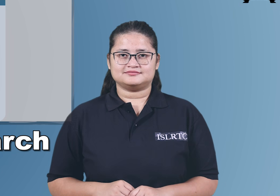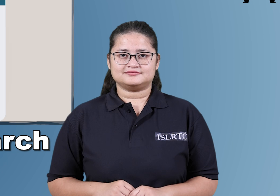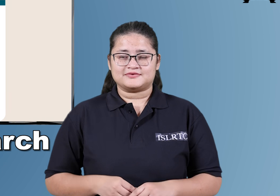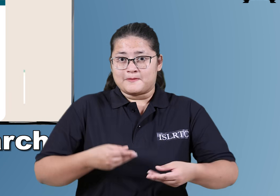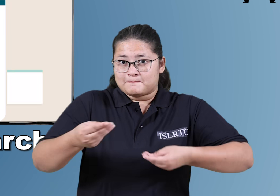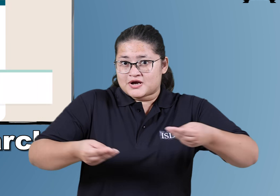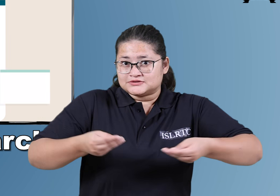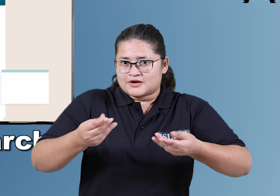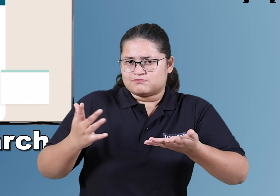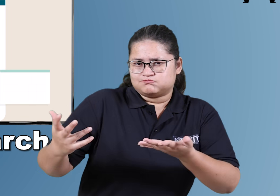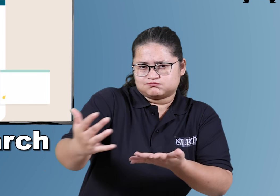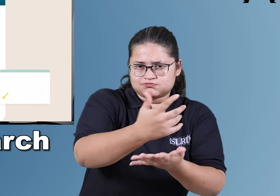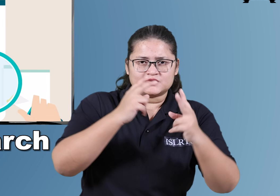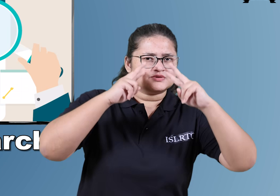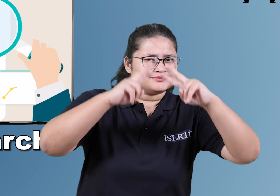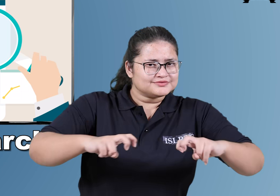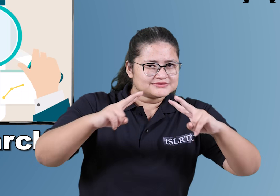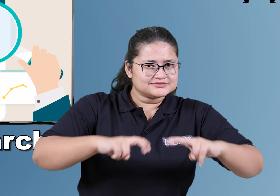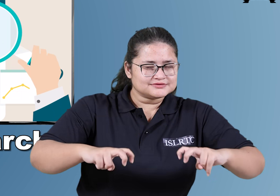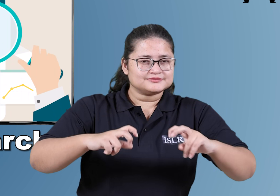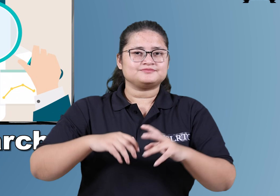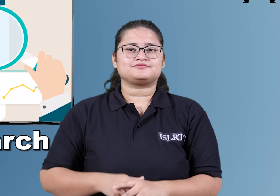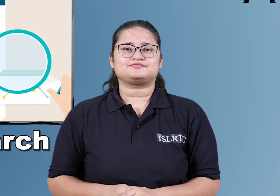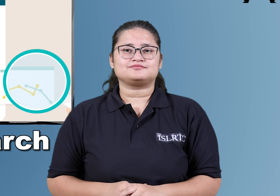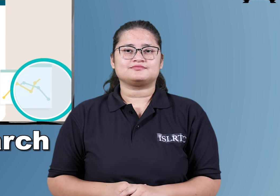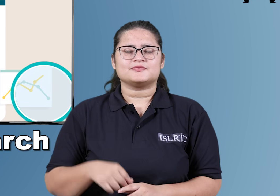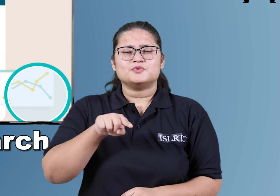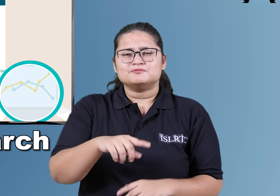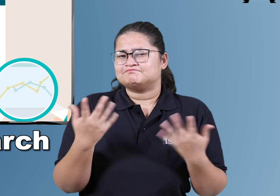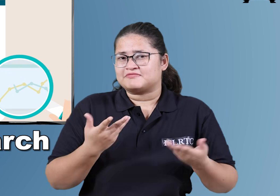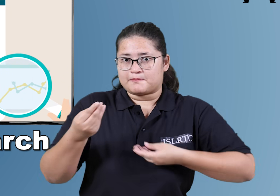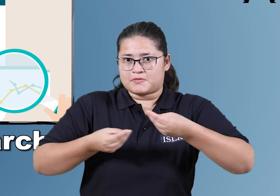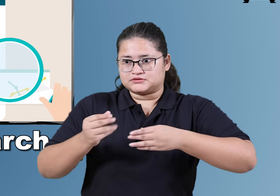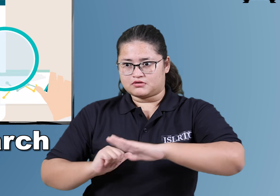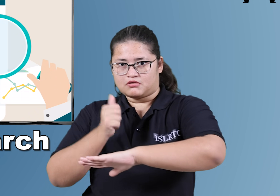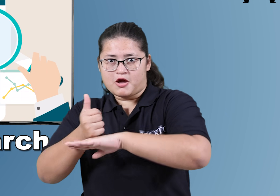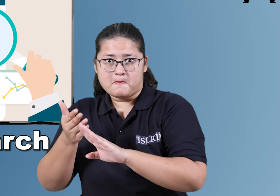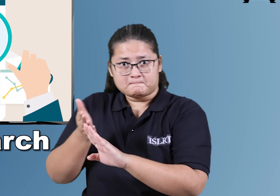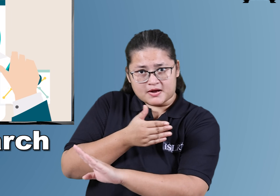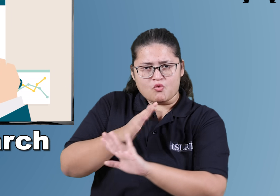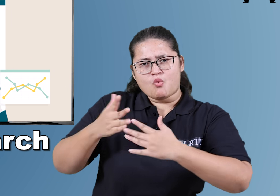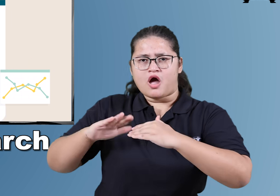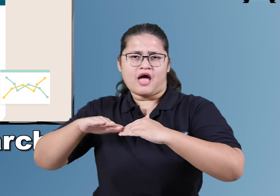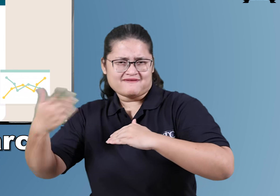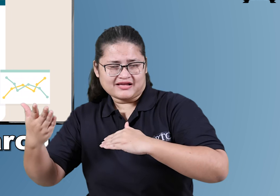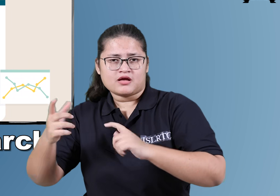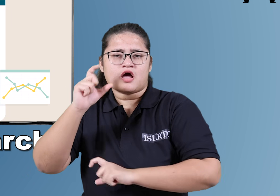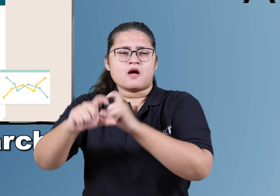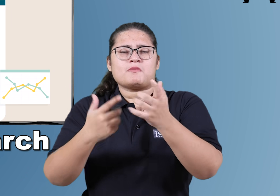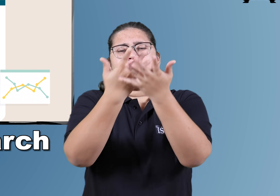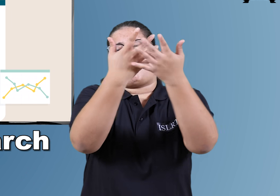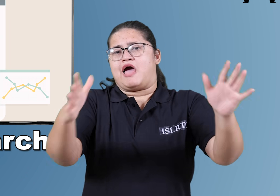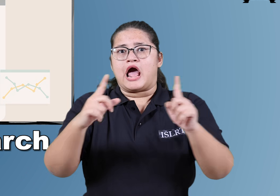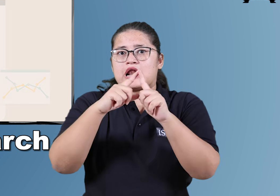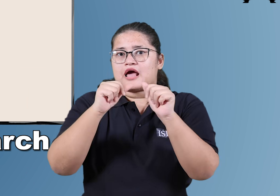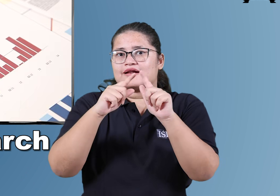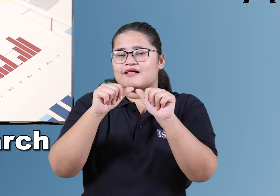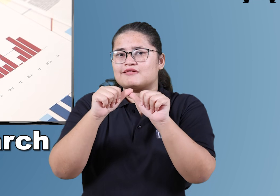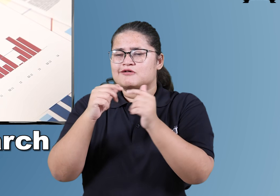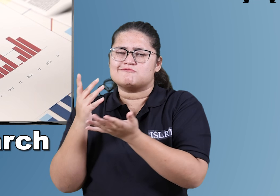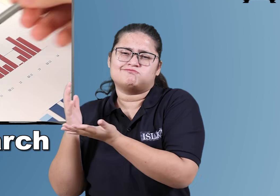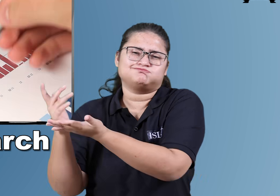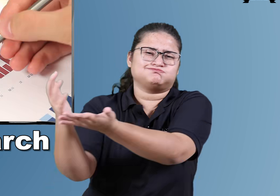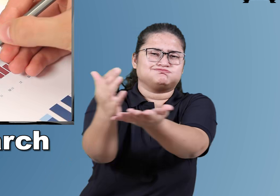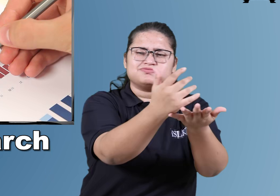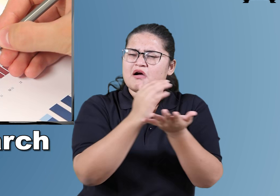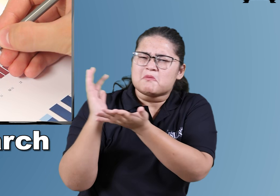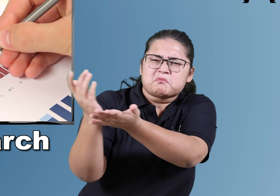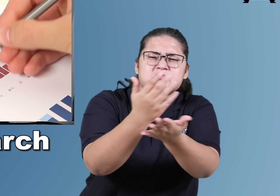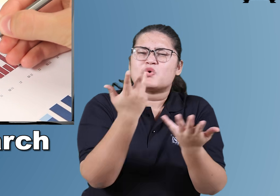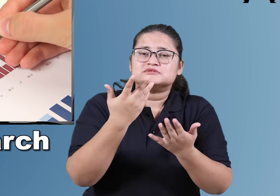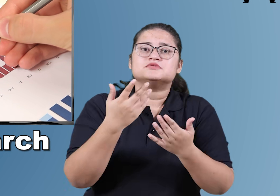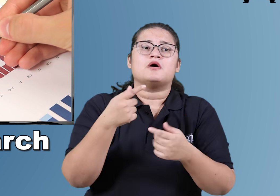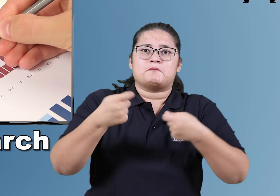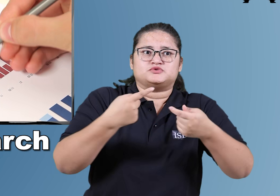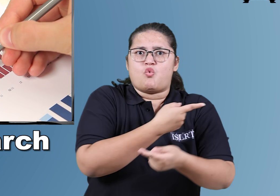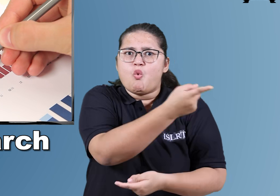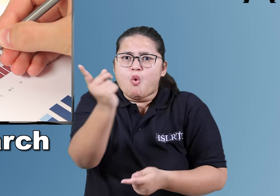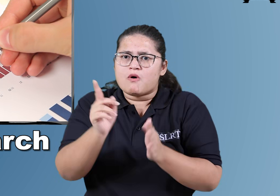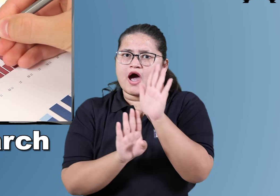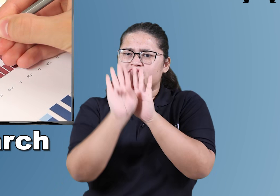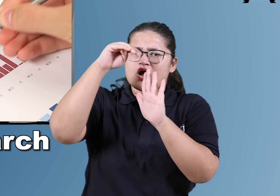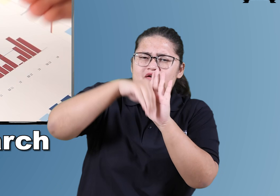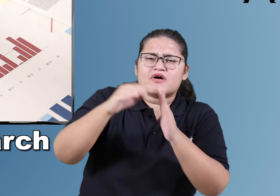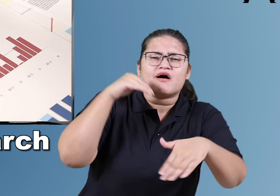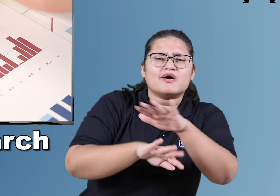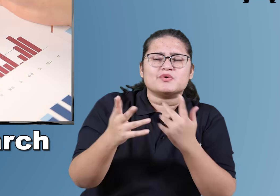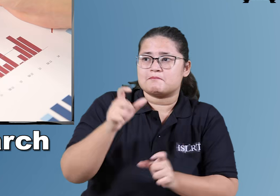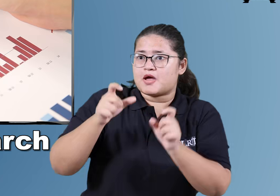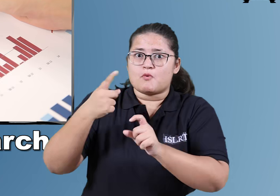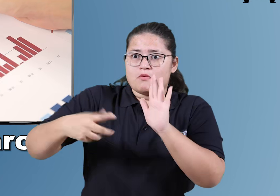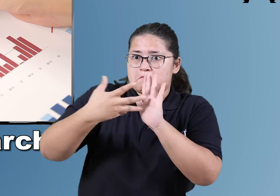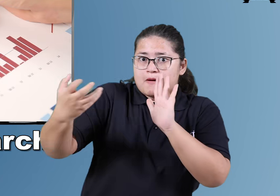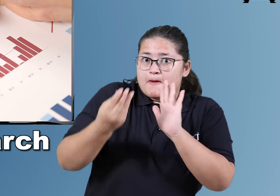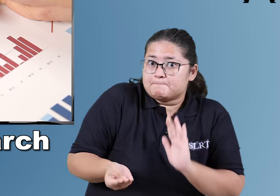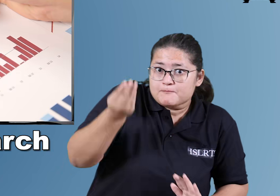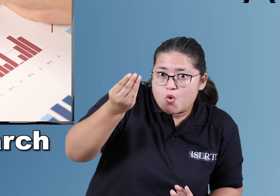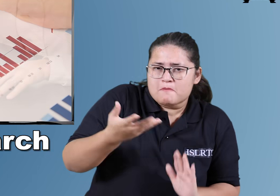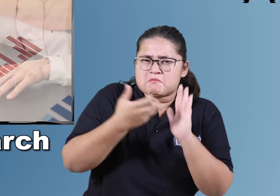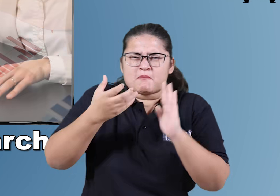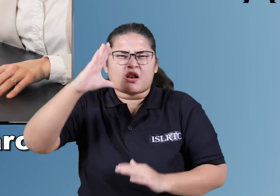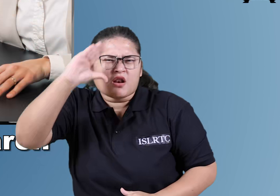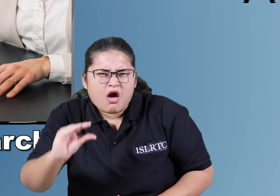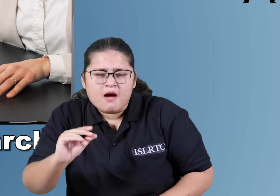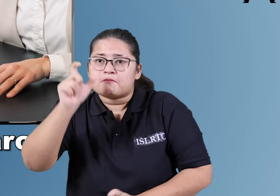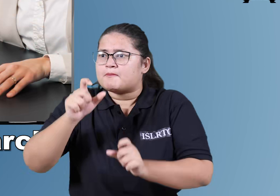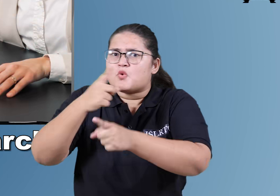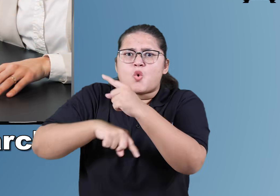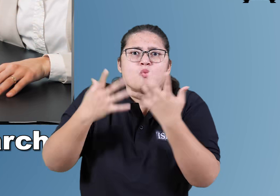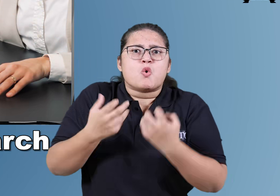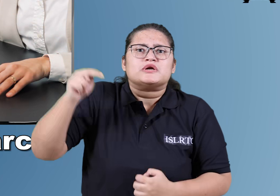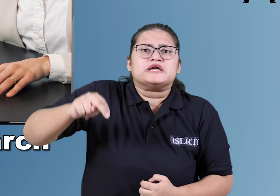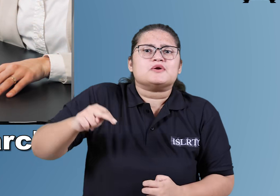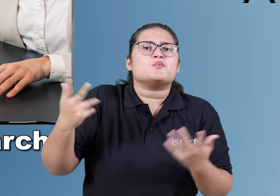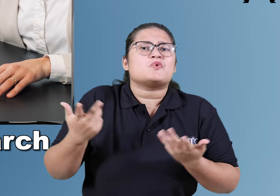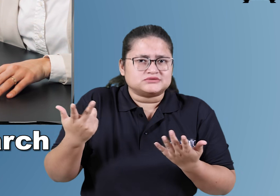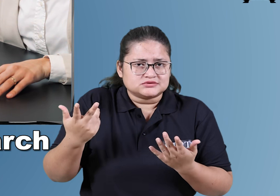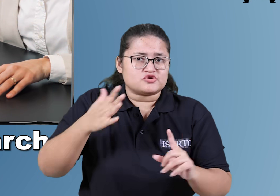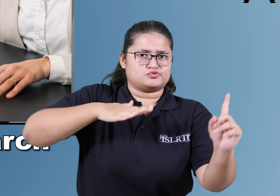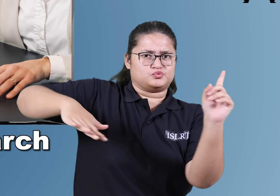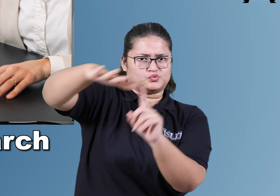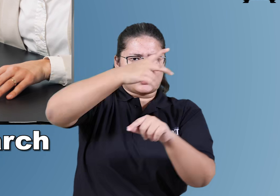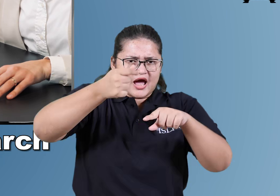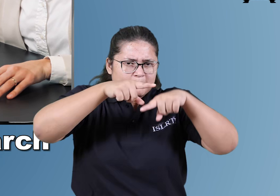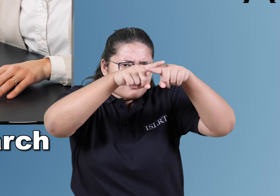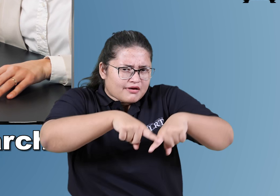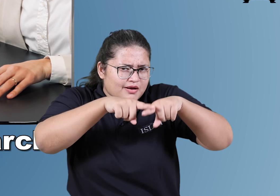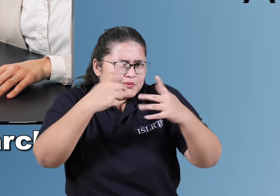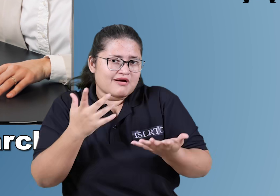Market research or after starting a business, the process of gathering data, analyzing the market, and interpreting information about it is known as market research.